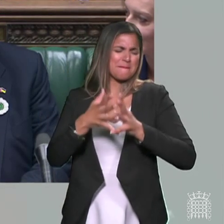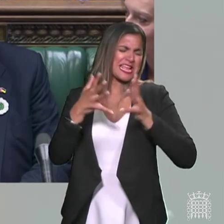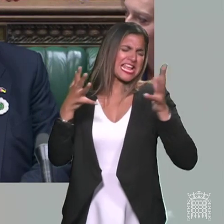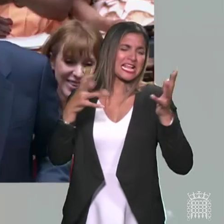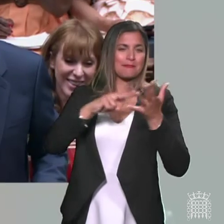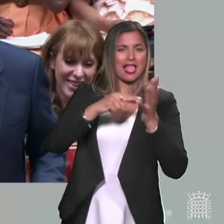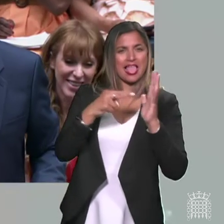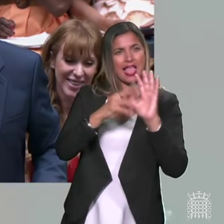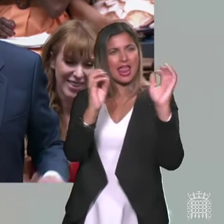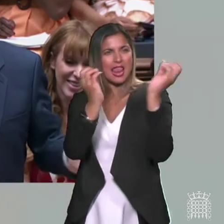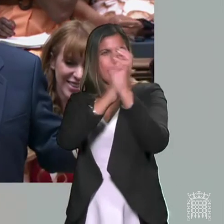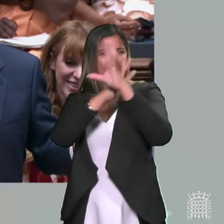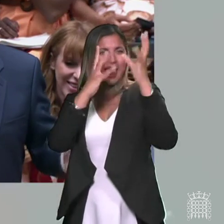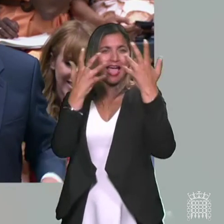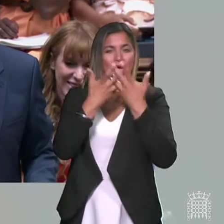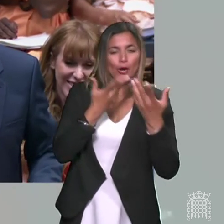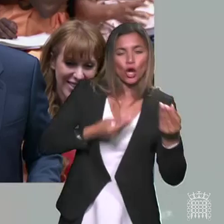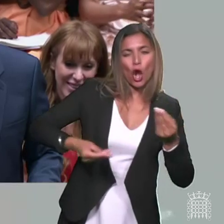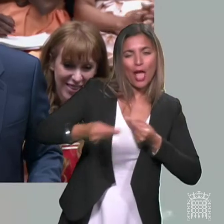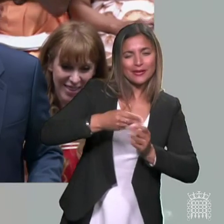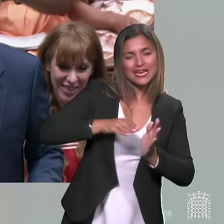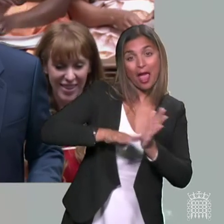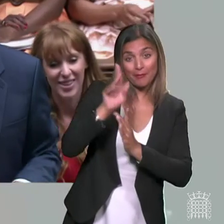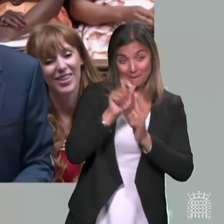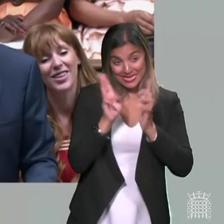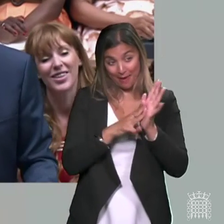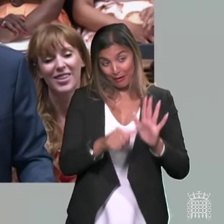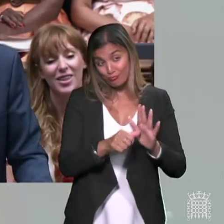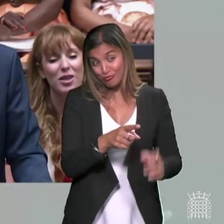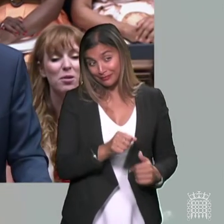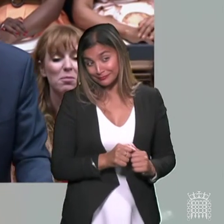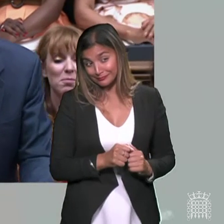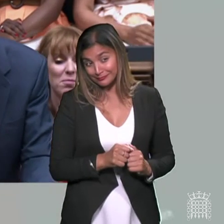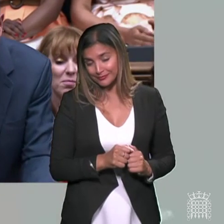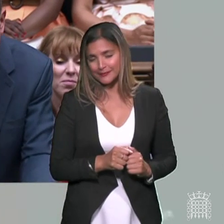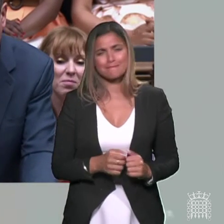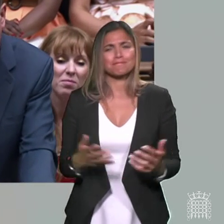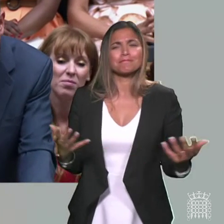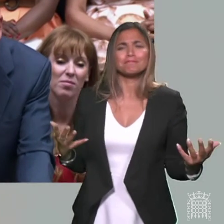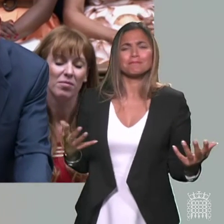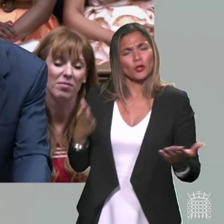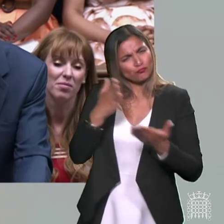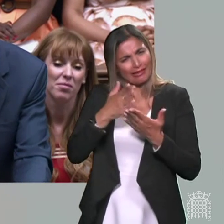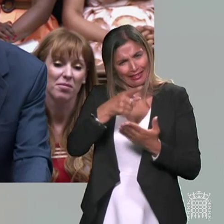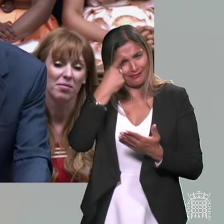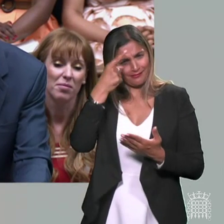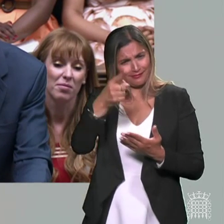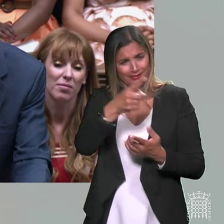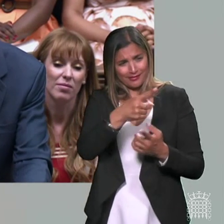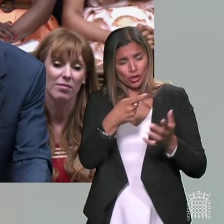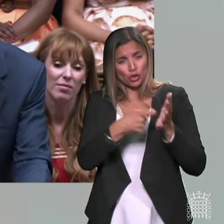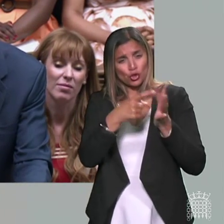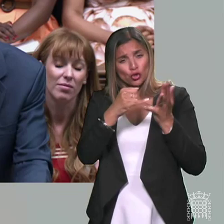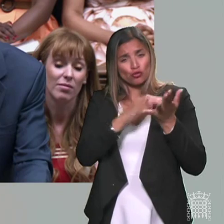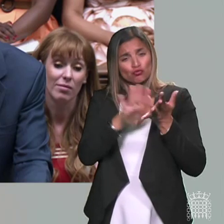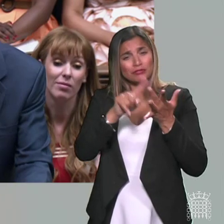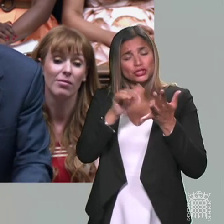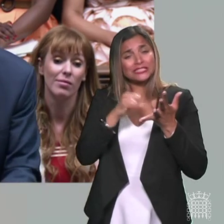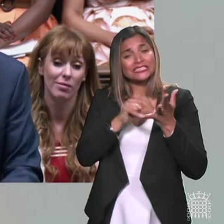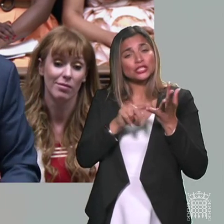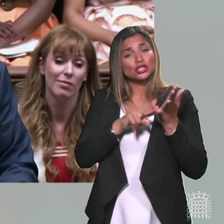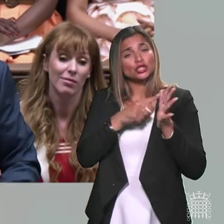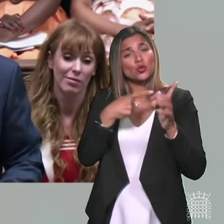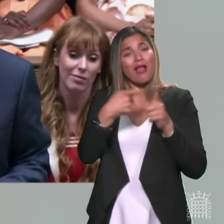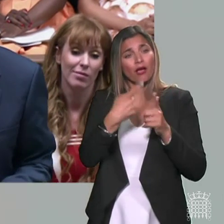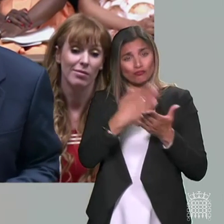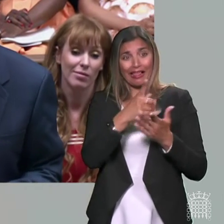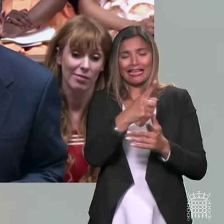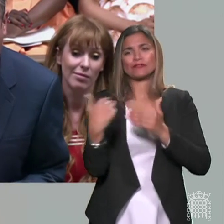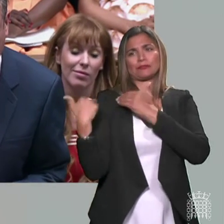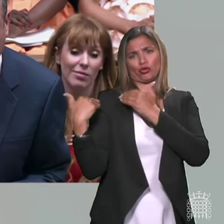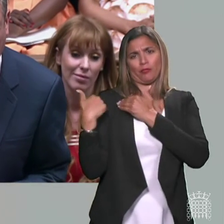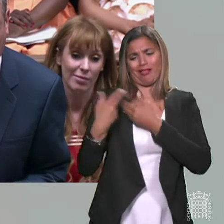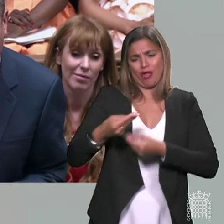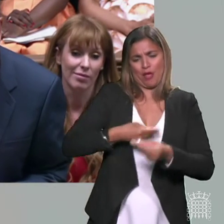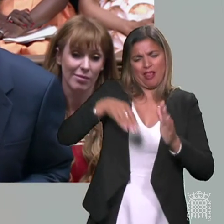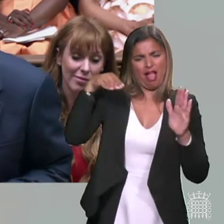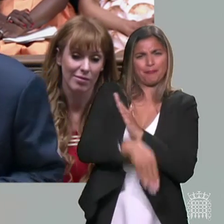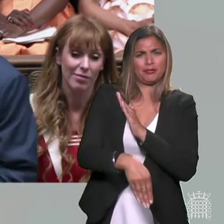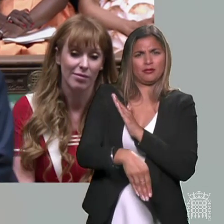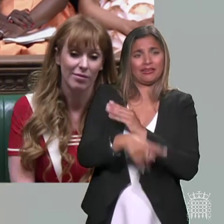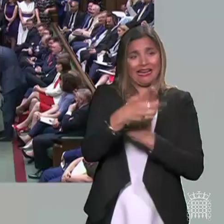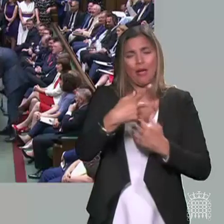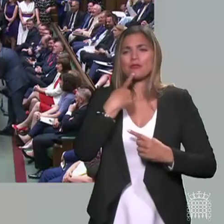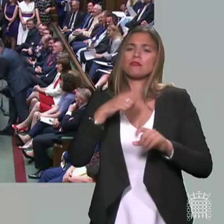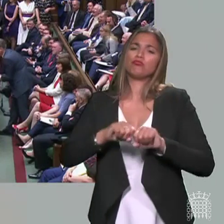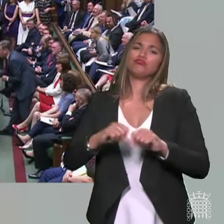Can the Prime Minister think of any jobs that his former Chancellor may have had that mean he bears some responsibility for an economy that he now claims is broken?